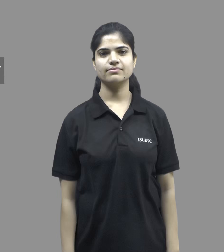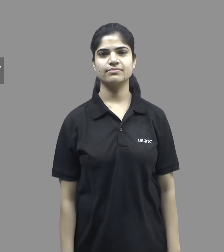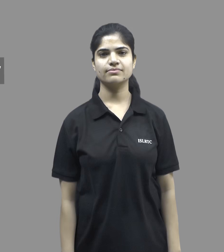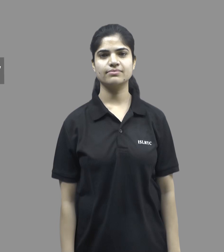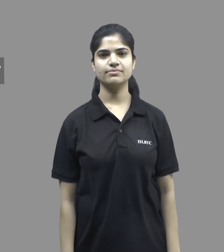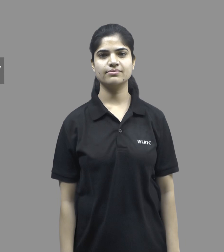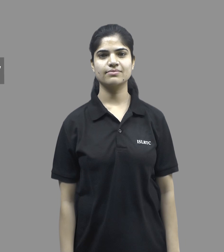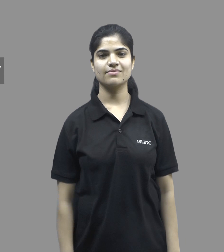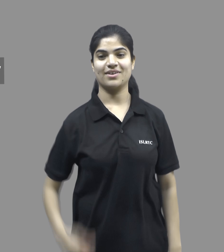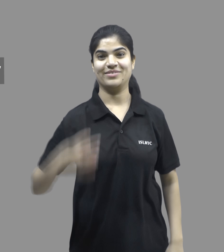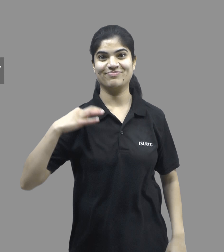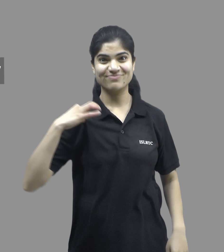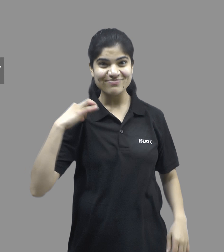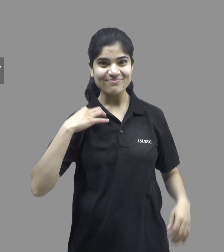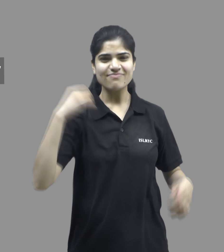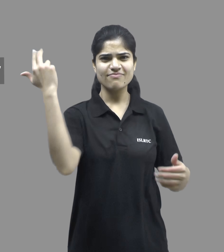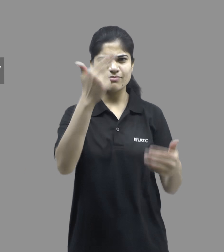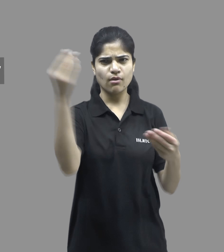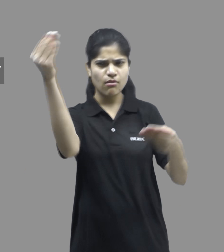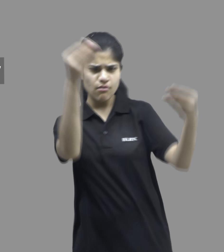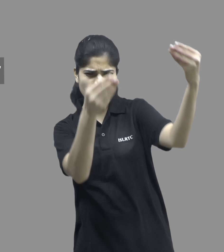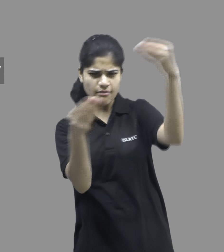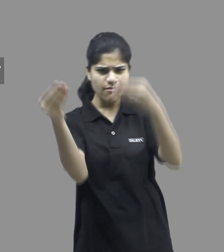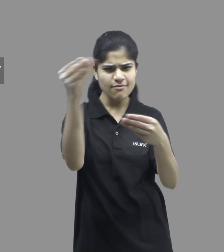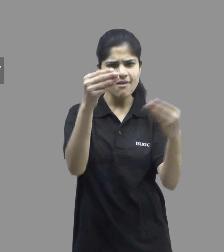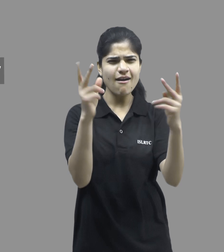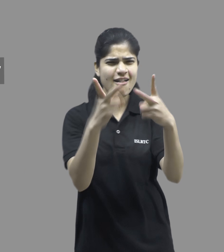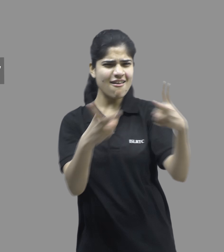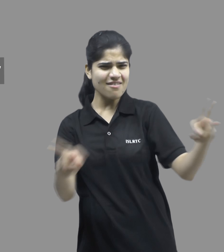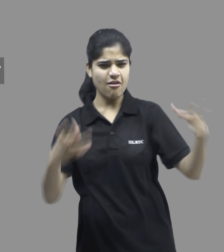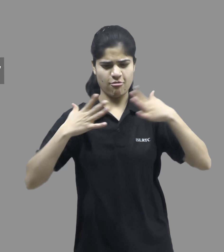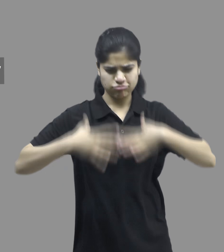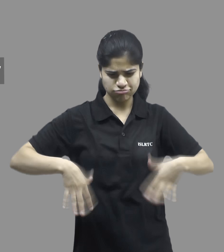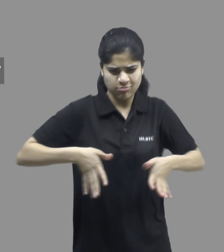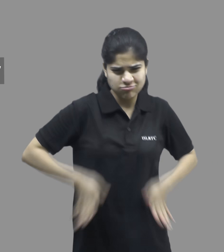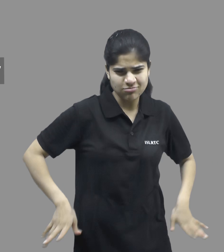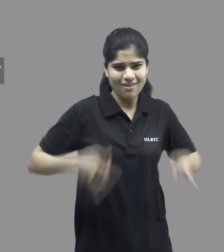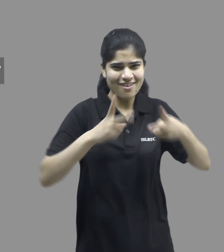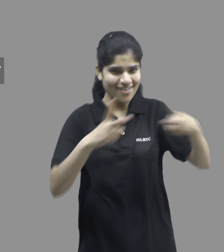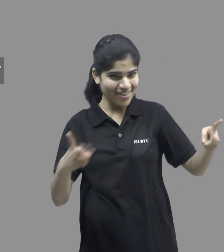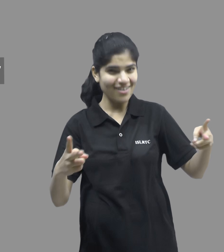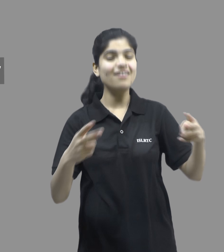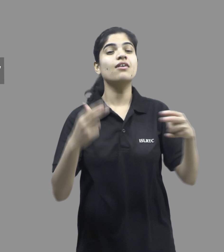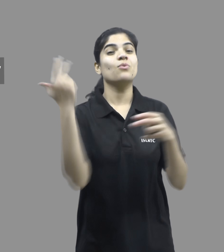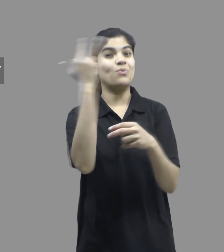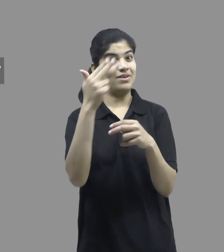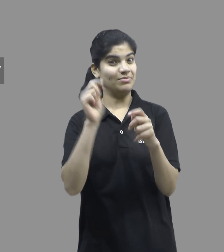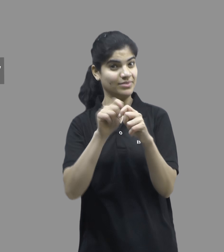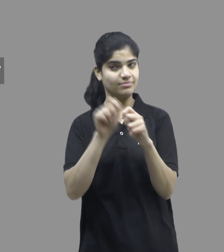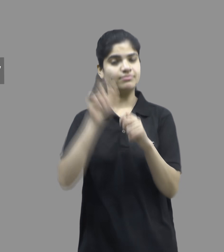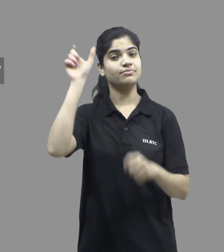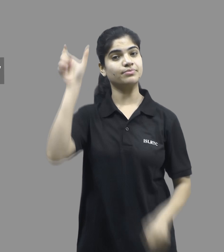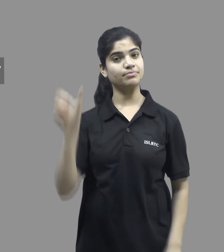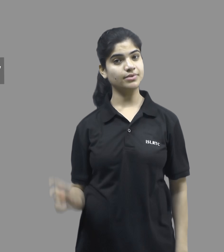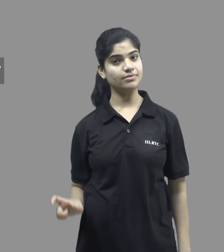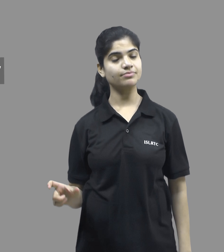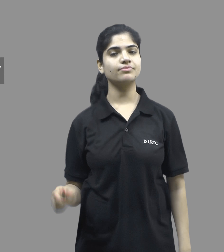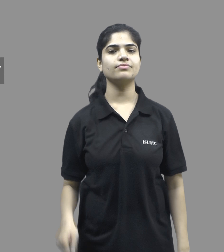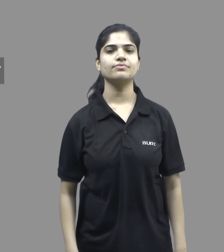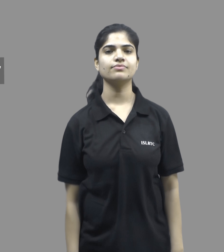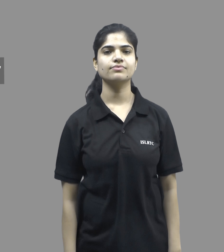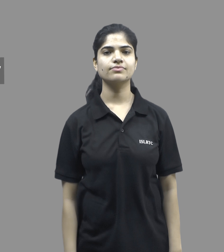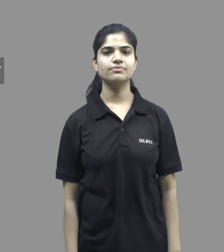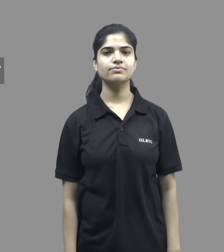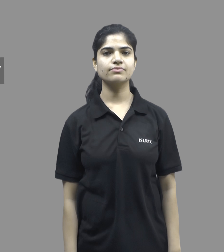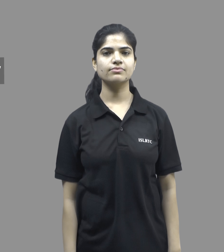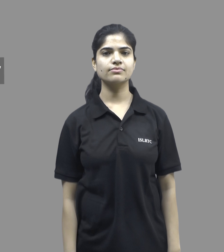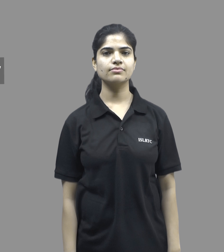Designer